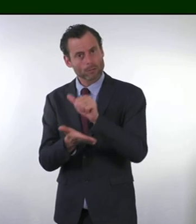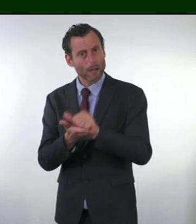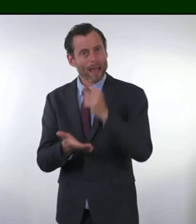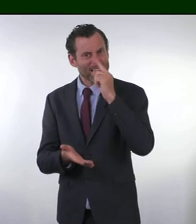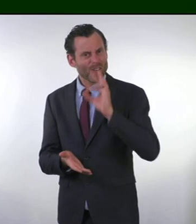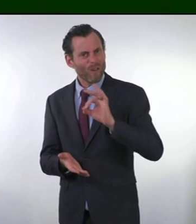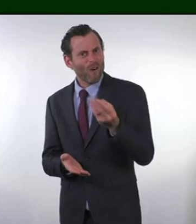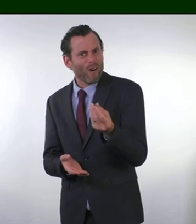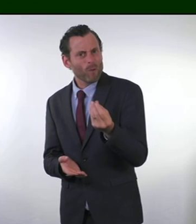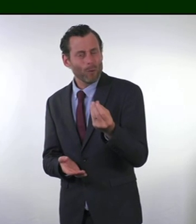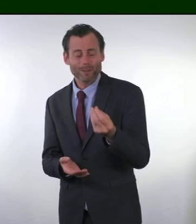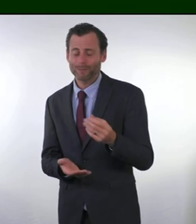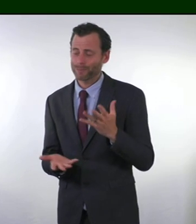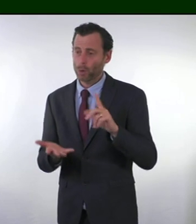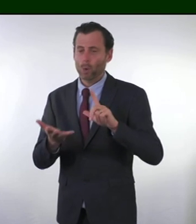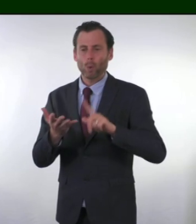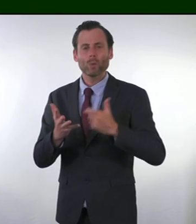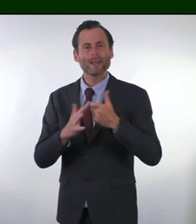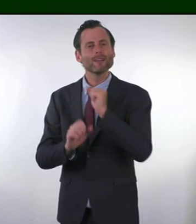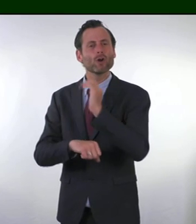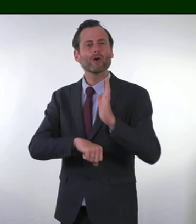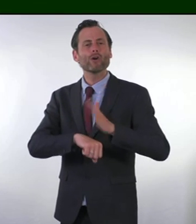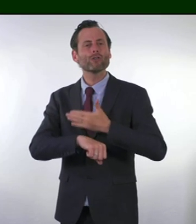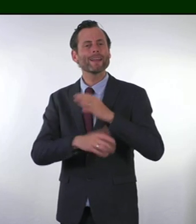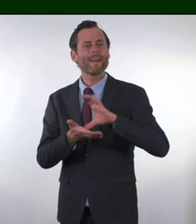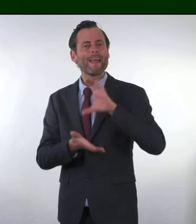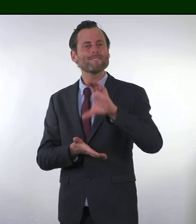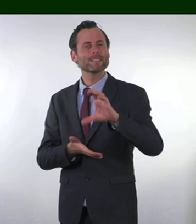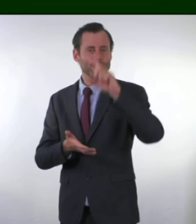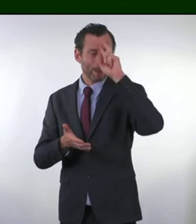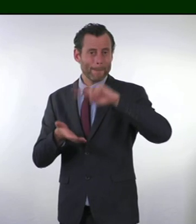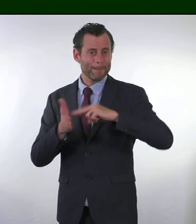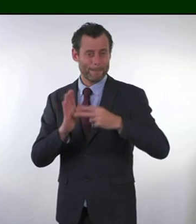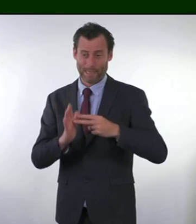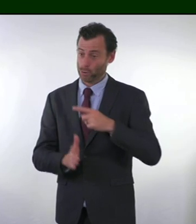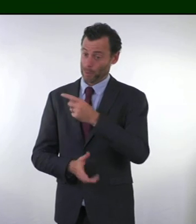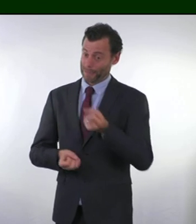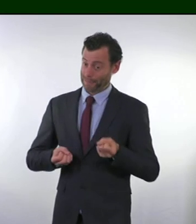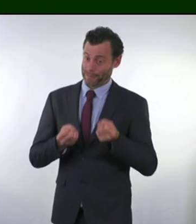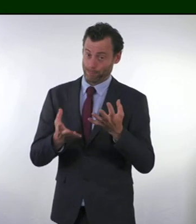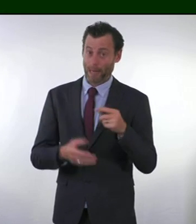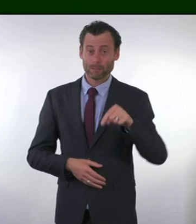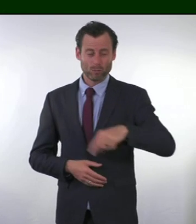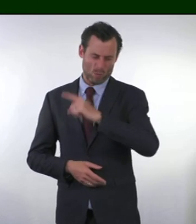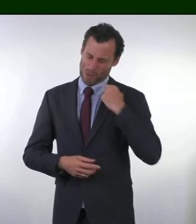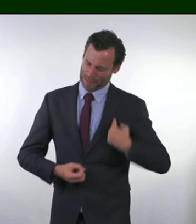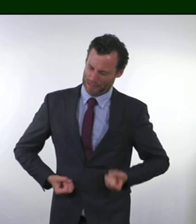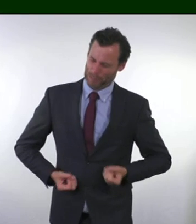Overall, the UK’s green investment package barely touches the sides of other countries’ commitments.